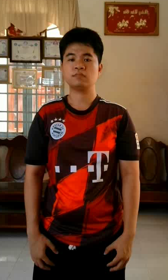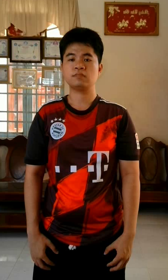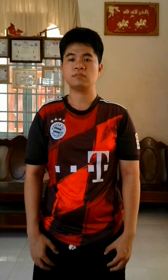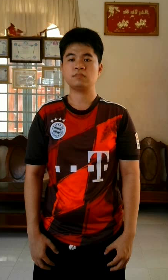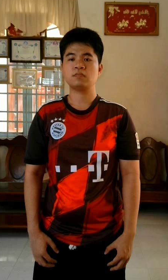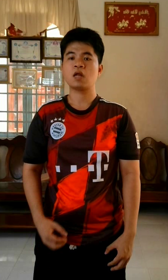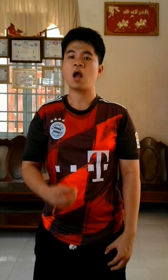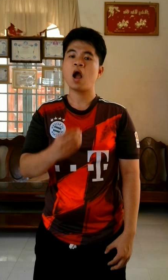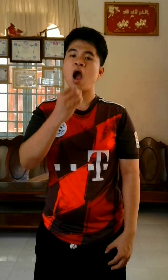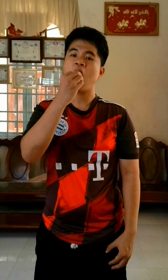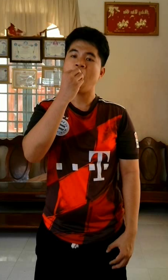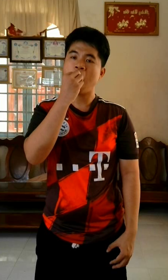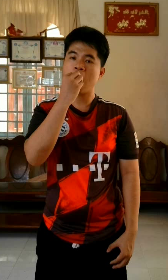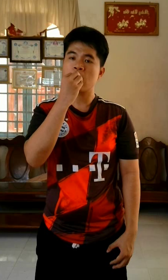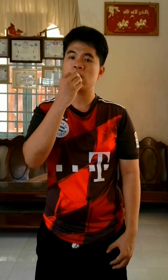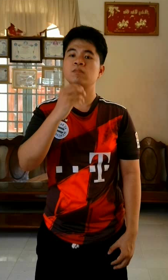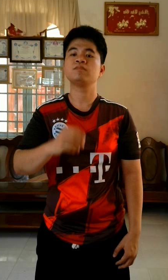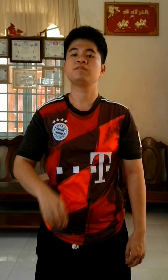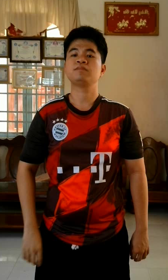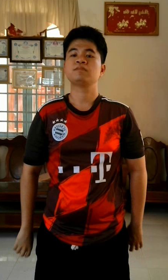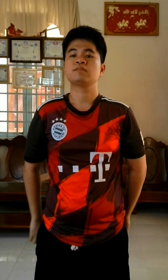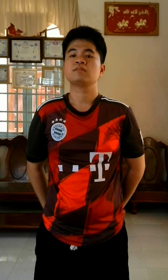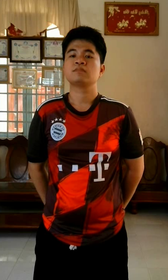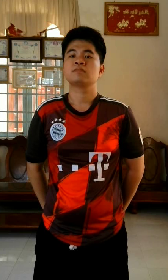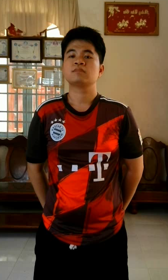an